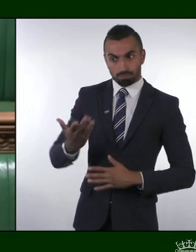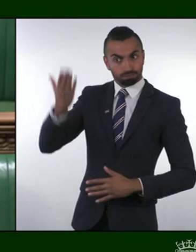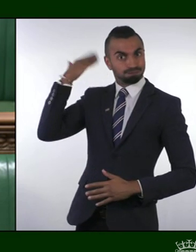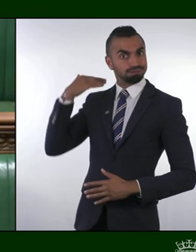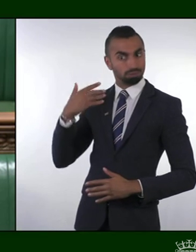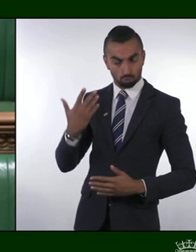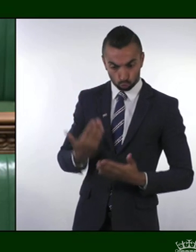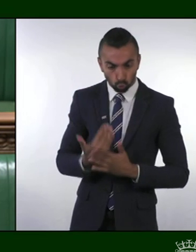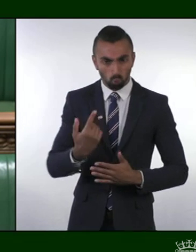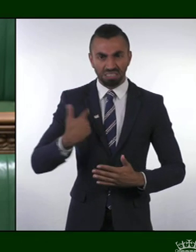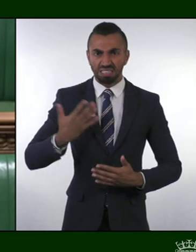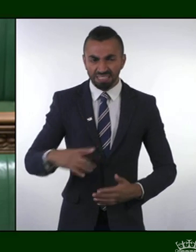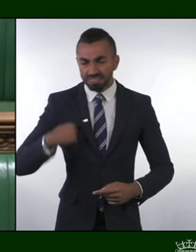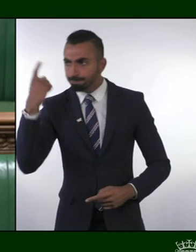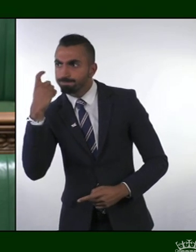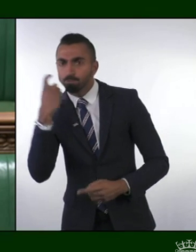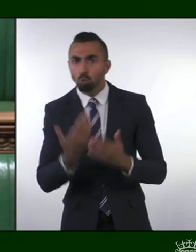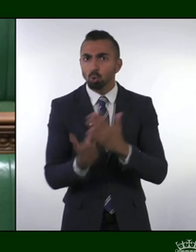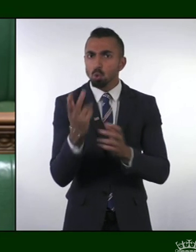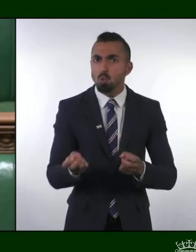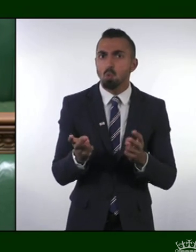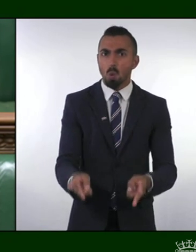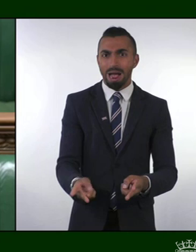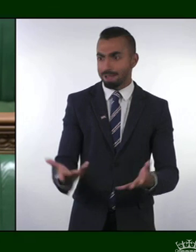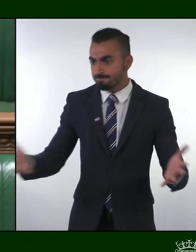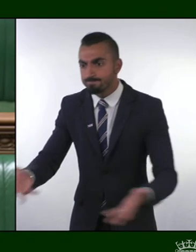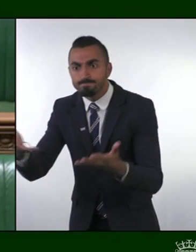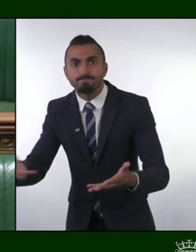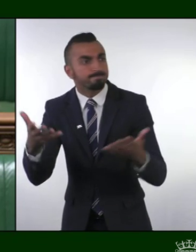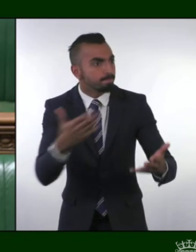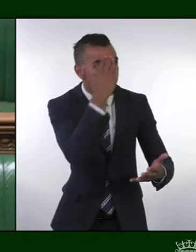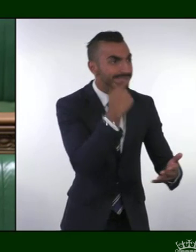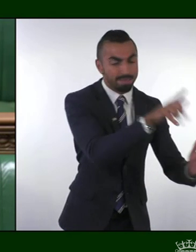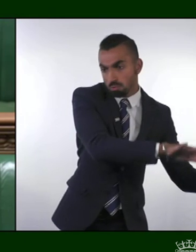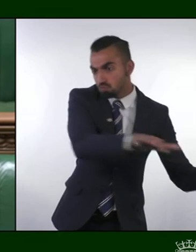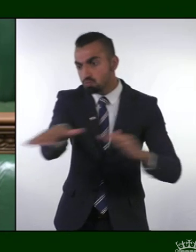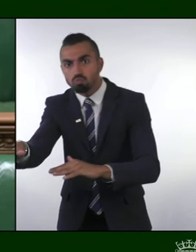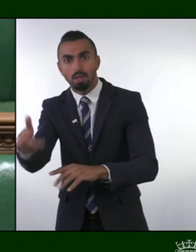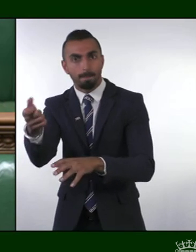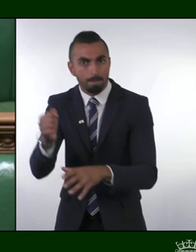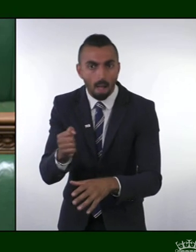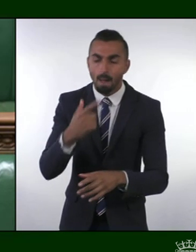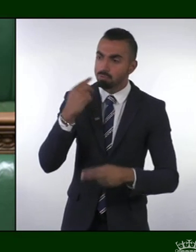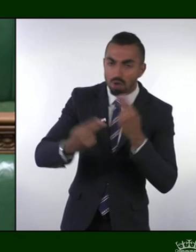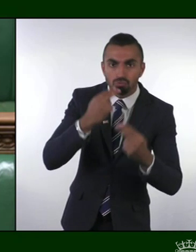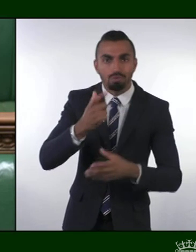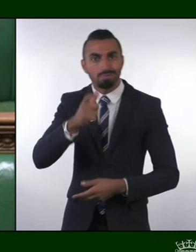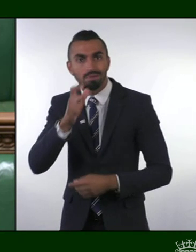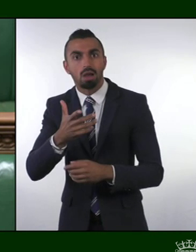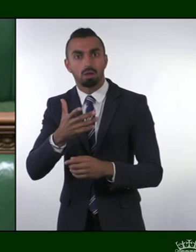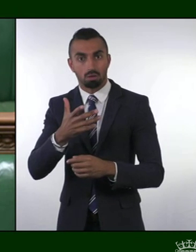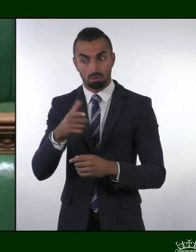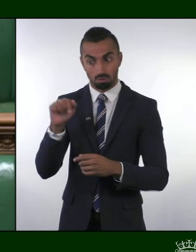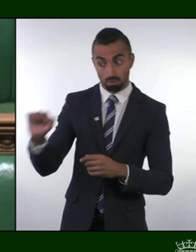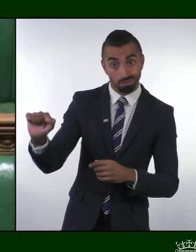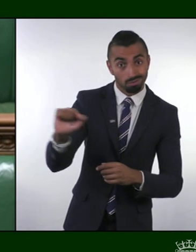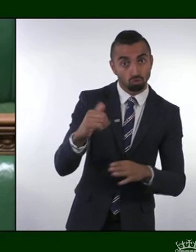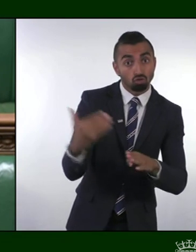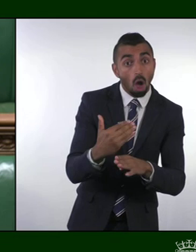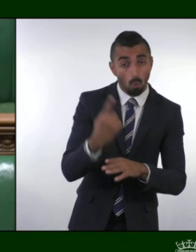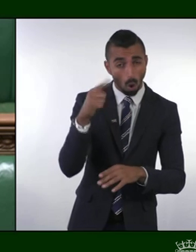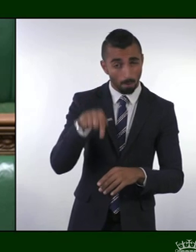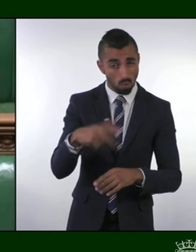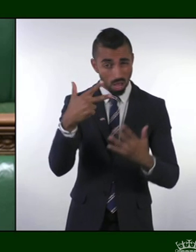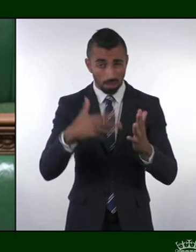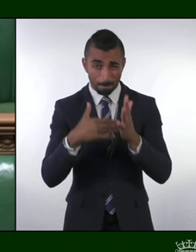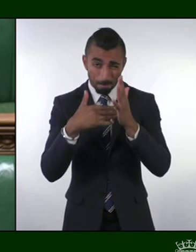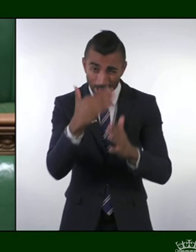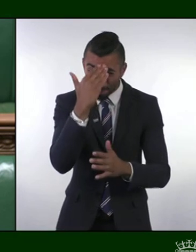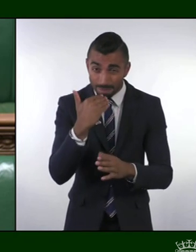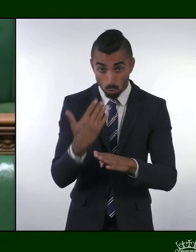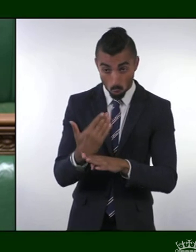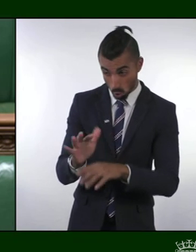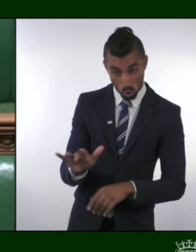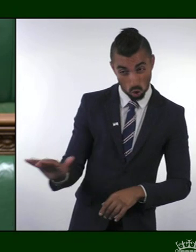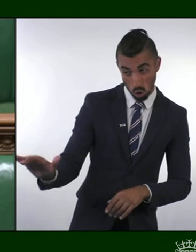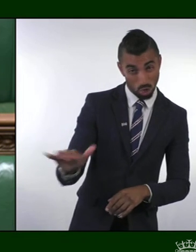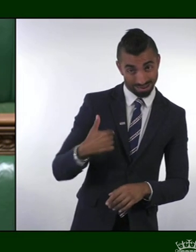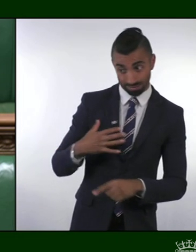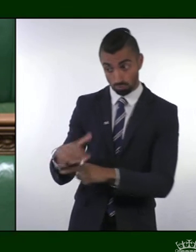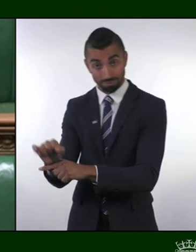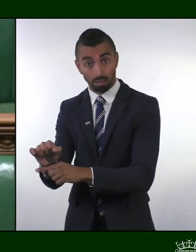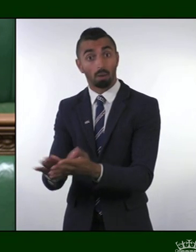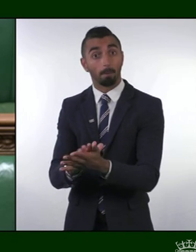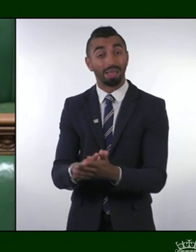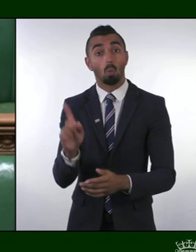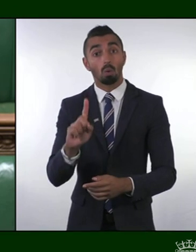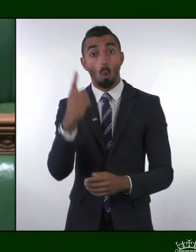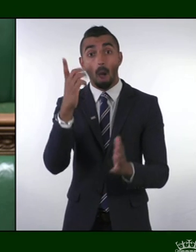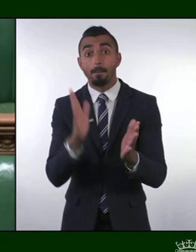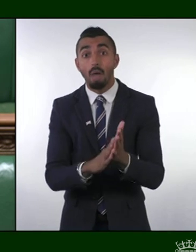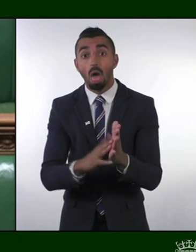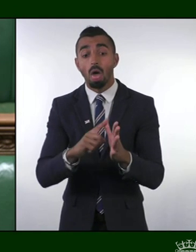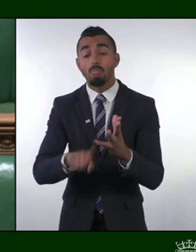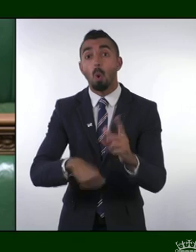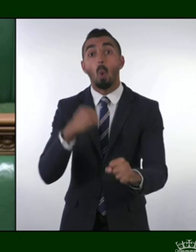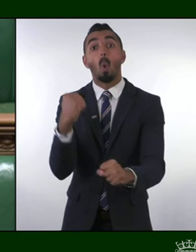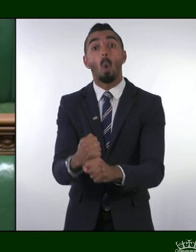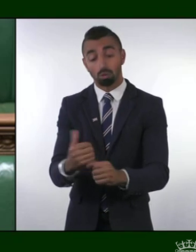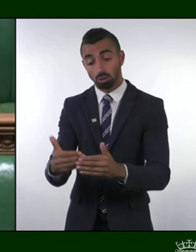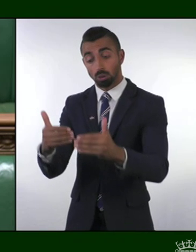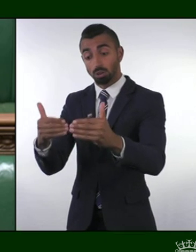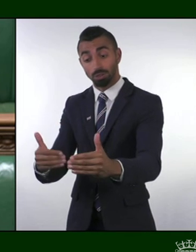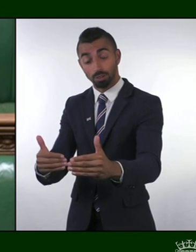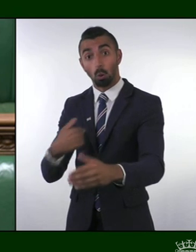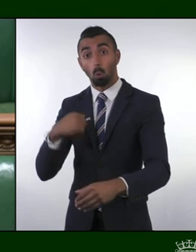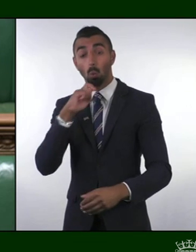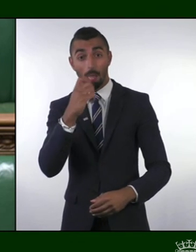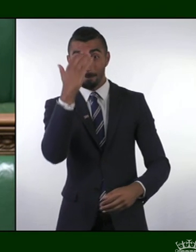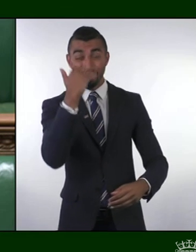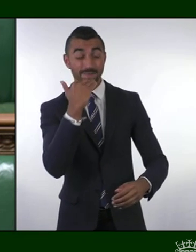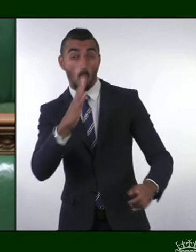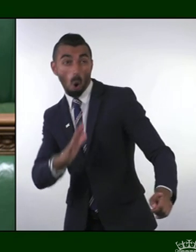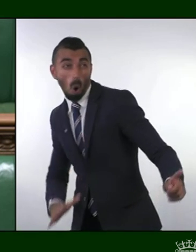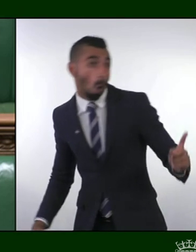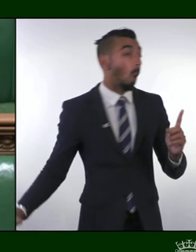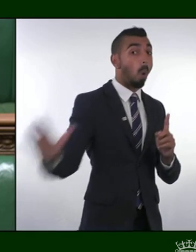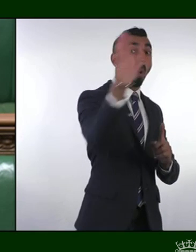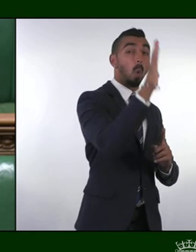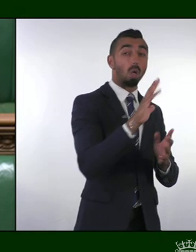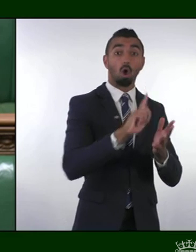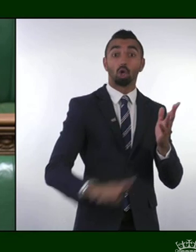So, to get customers back into restaurants, cafés and pubs and protect the 1.8 million people who work in them, I can announce today that, for the month of August, we will give everyone in the country an “eat out to help out discount”.